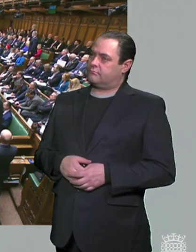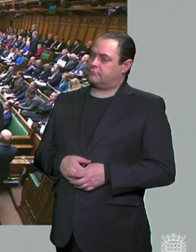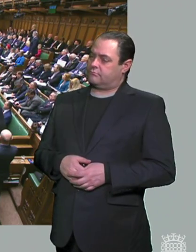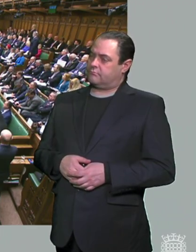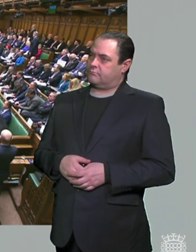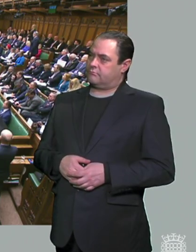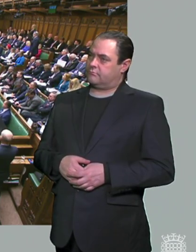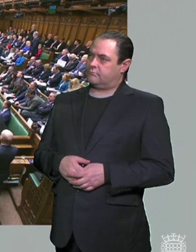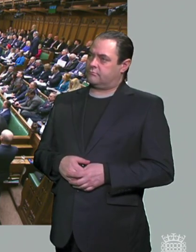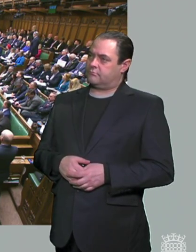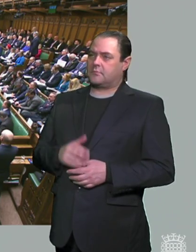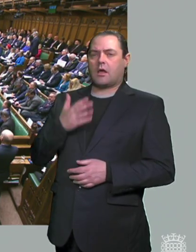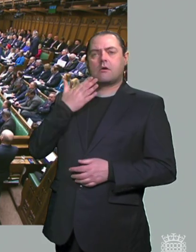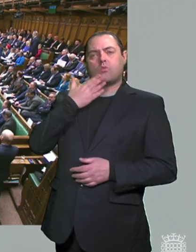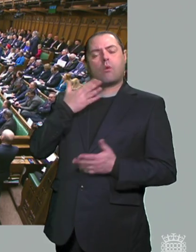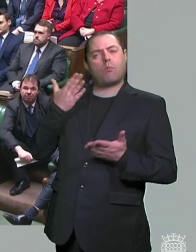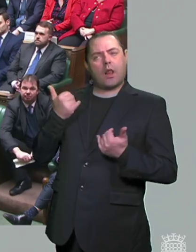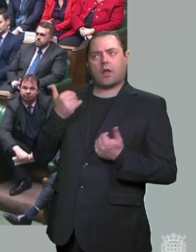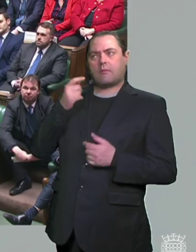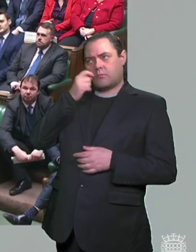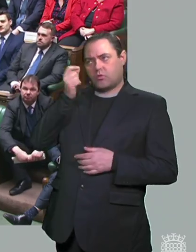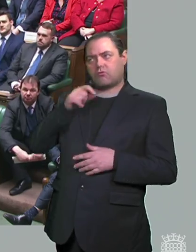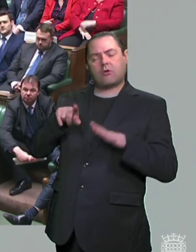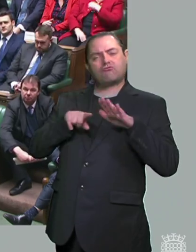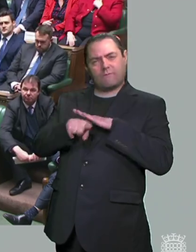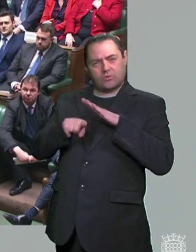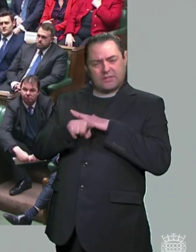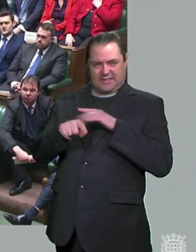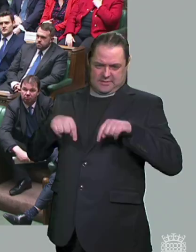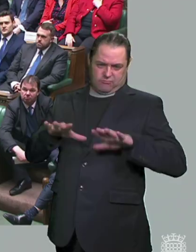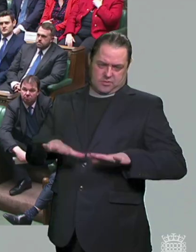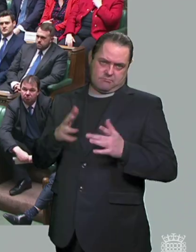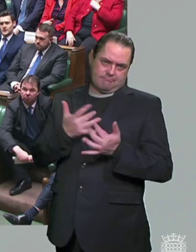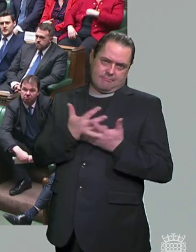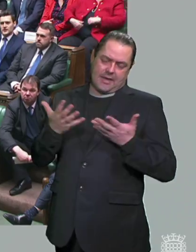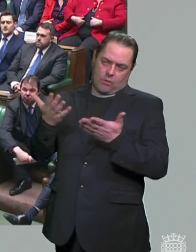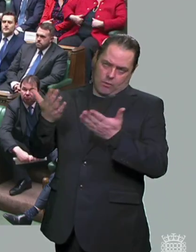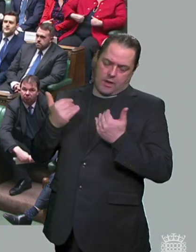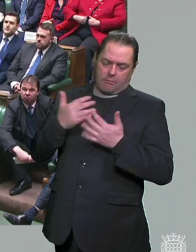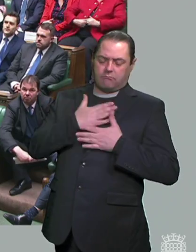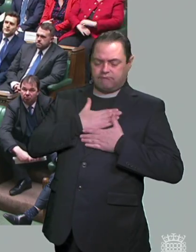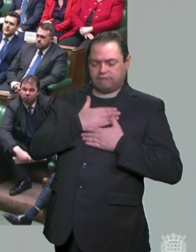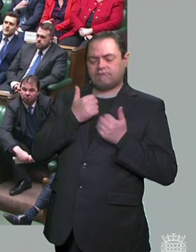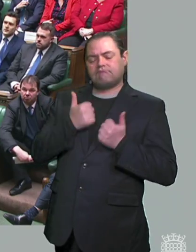The warm welcome given to Ukrainian refugees by so many is extremely heartwarming.